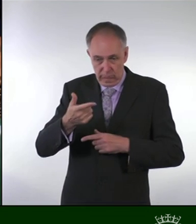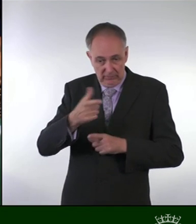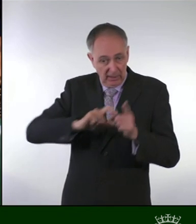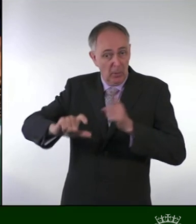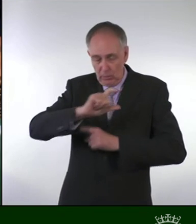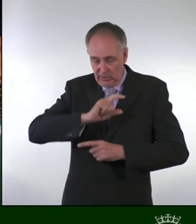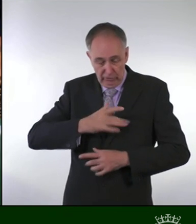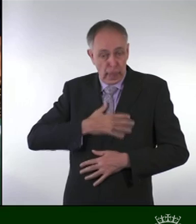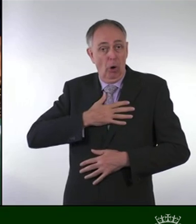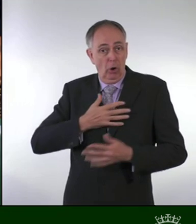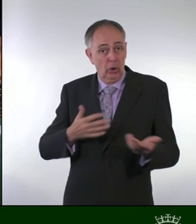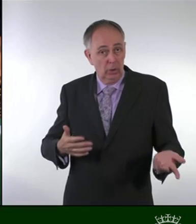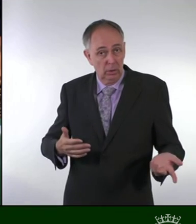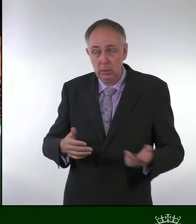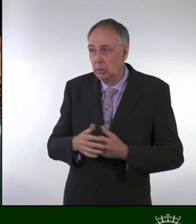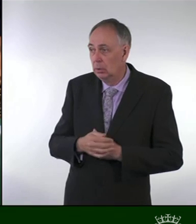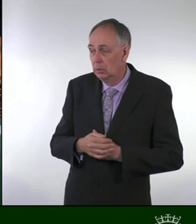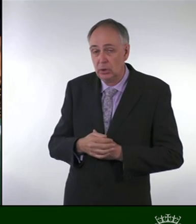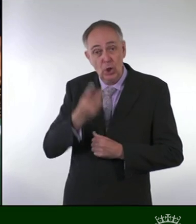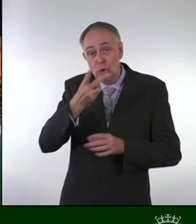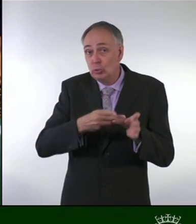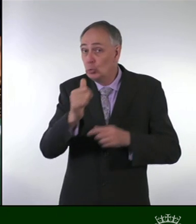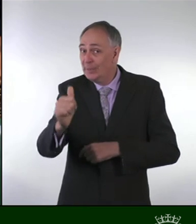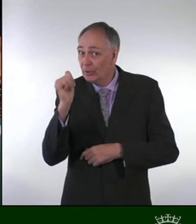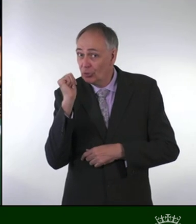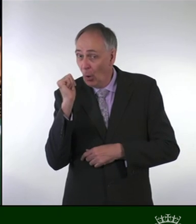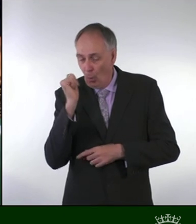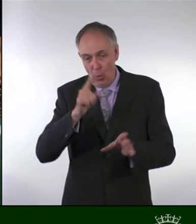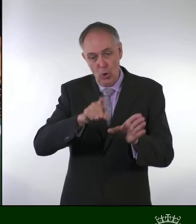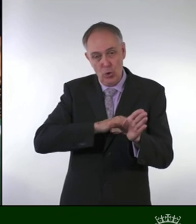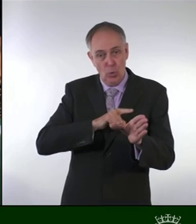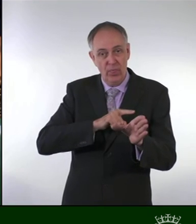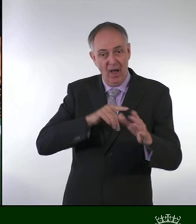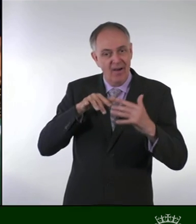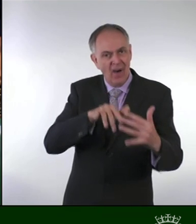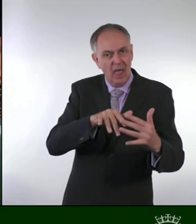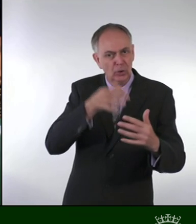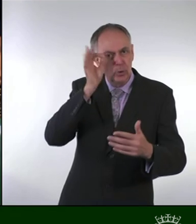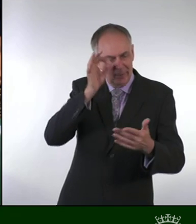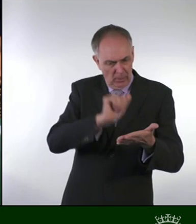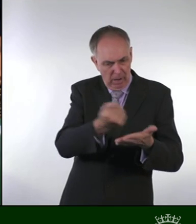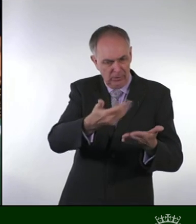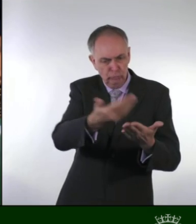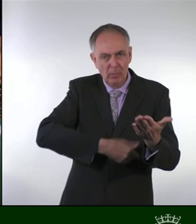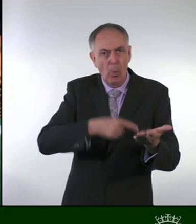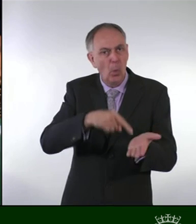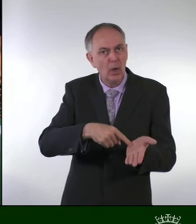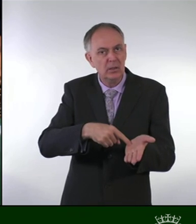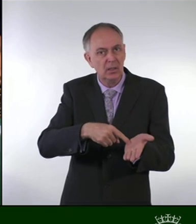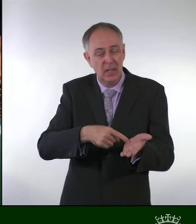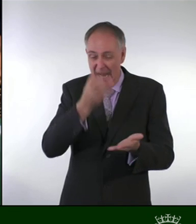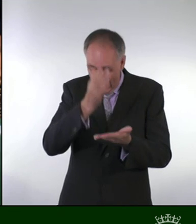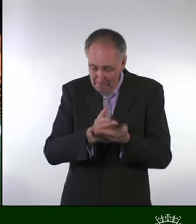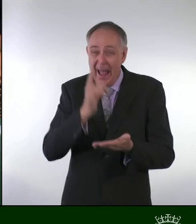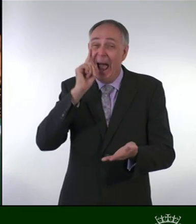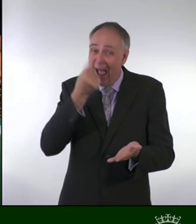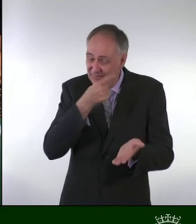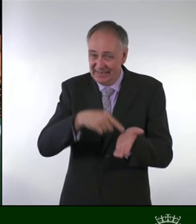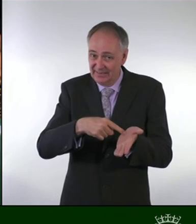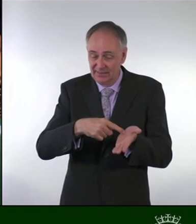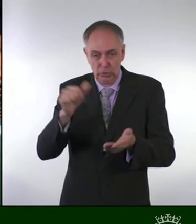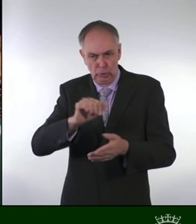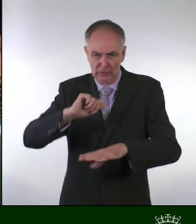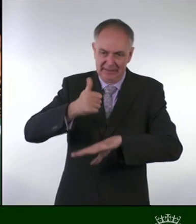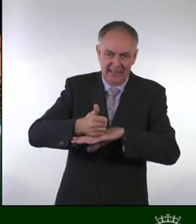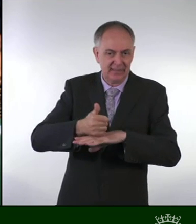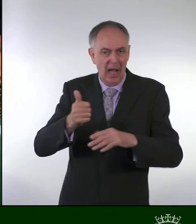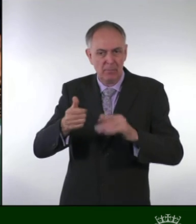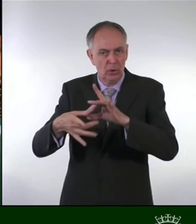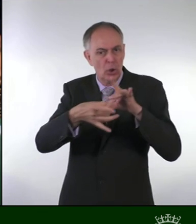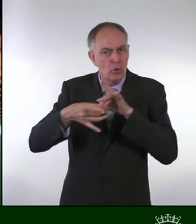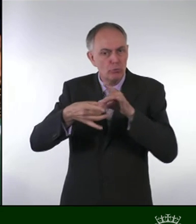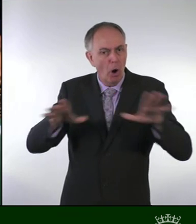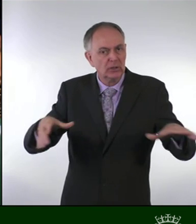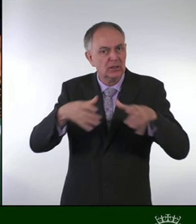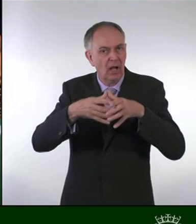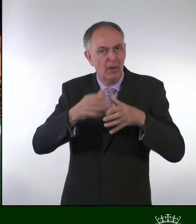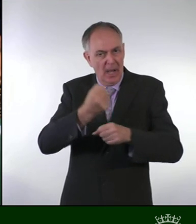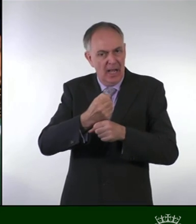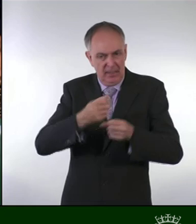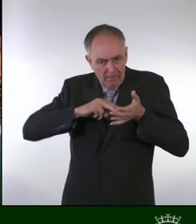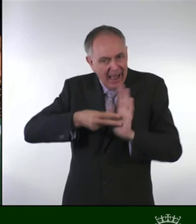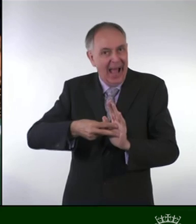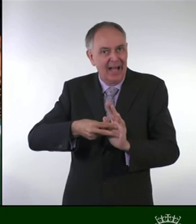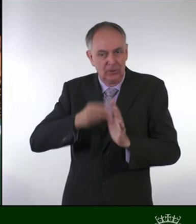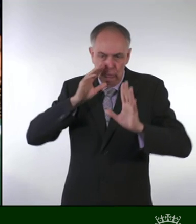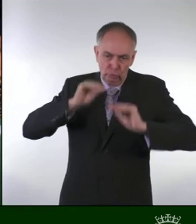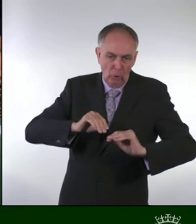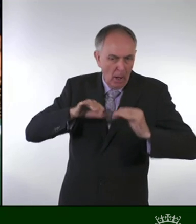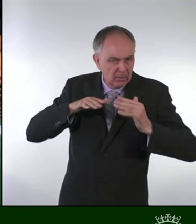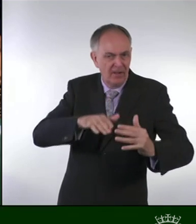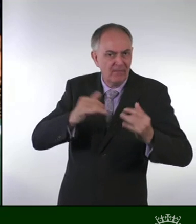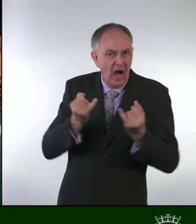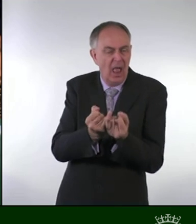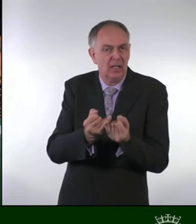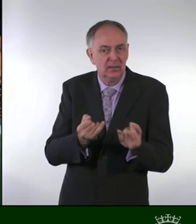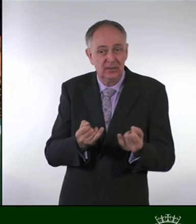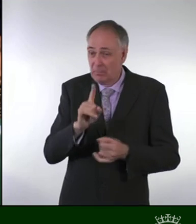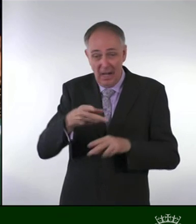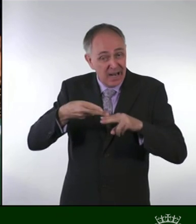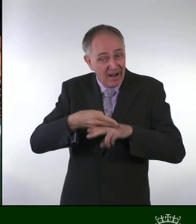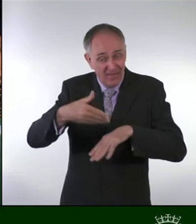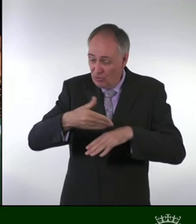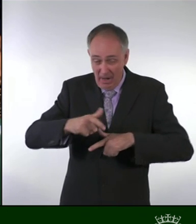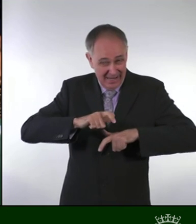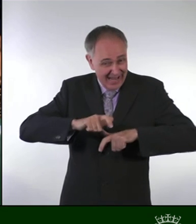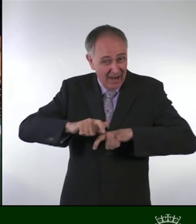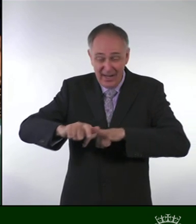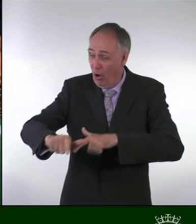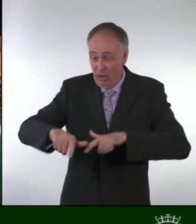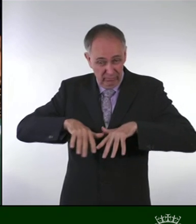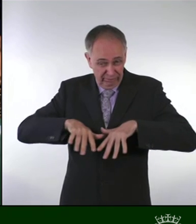It is exactly two years since the Youth Violence Commission published its interim report, setting out irrefutable evidence for the introduction of a cross-Government approach to tackling serious violence, yet the scourge of knife crime across the country continues.